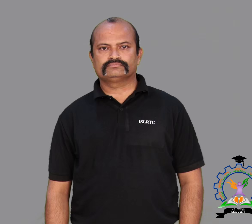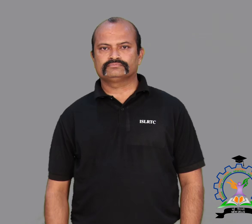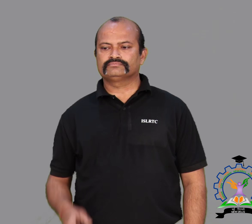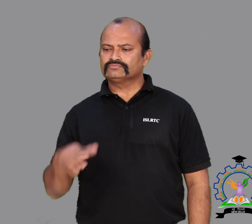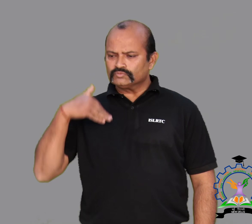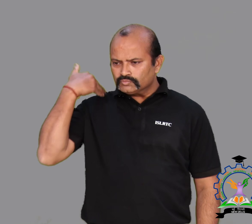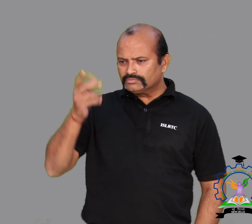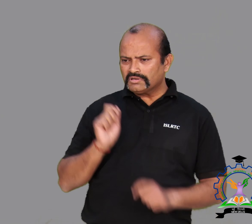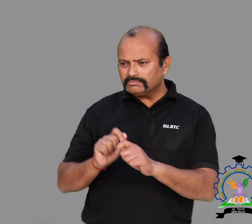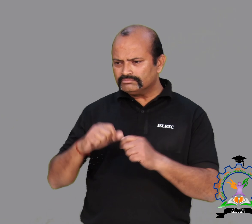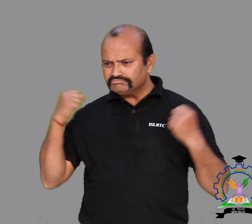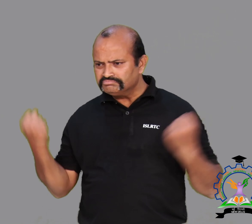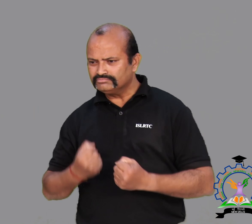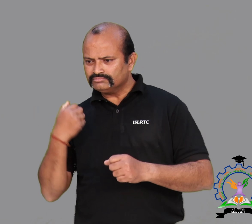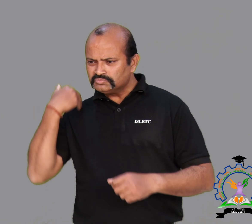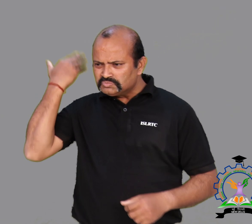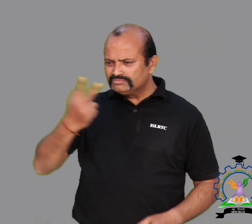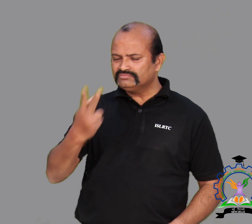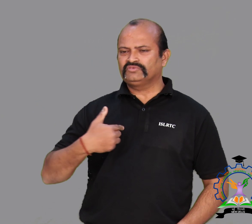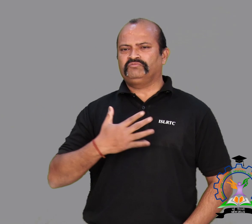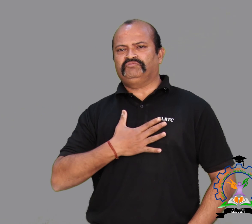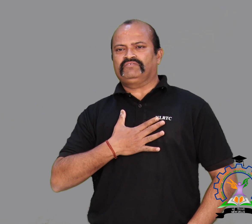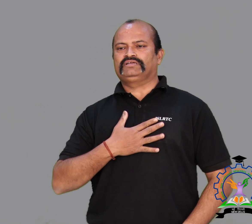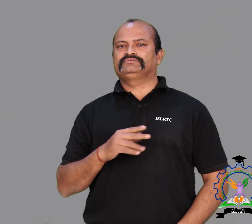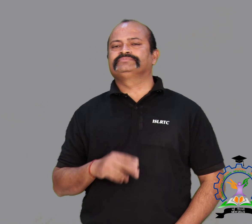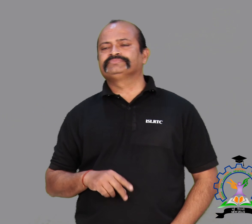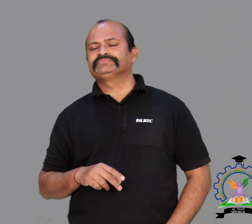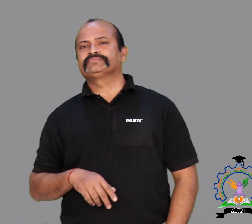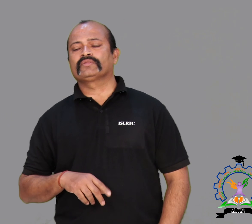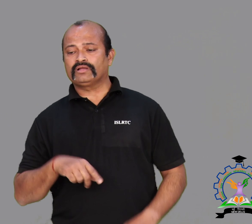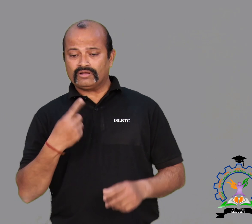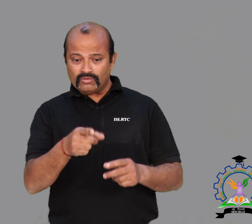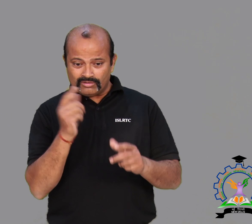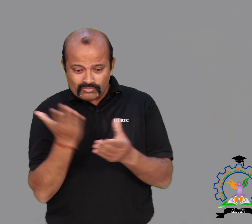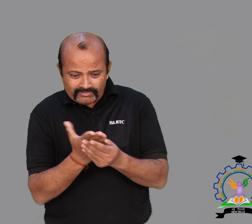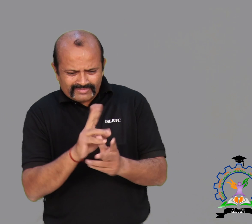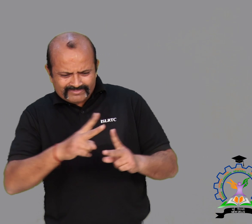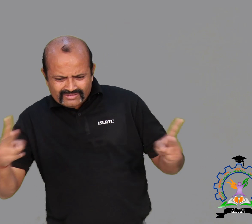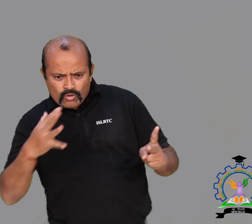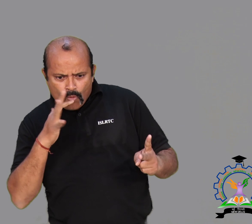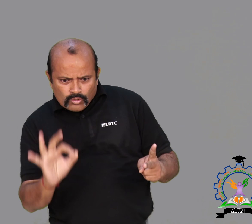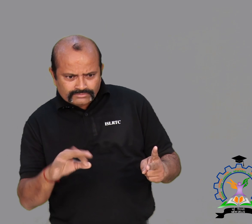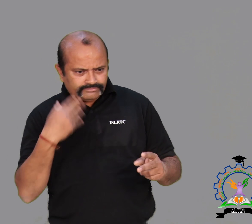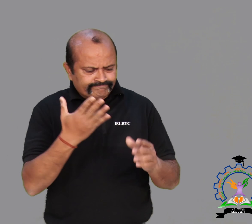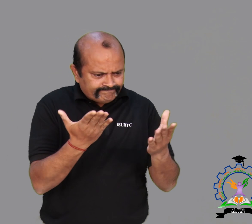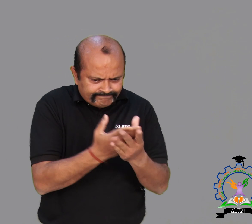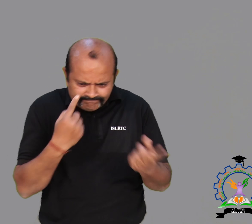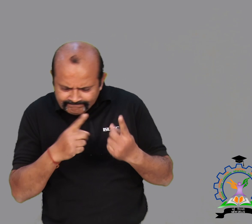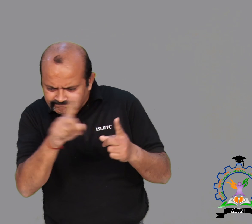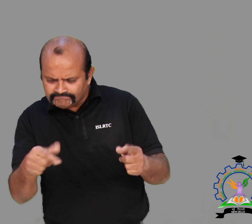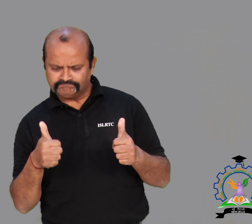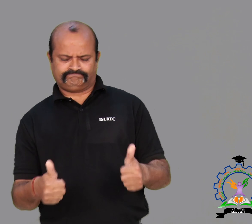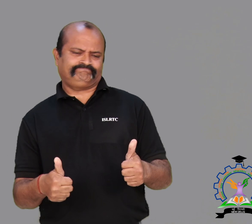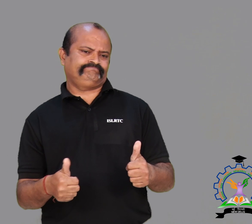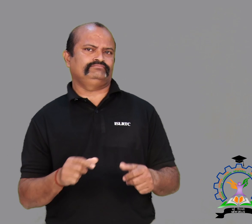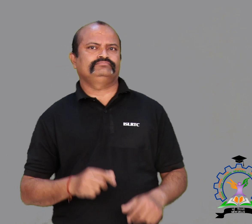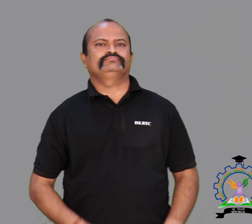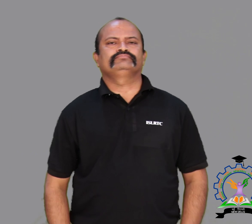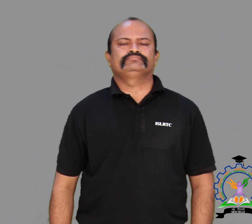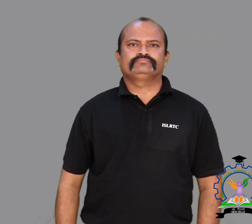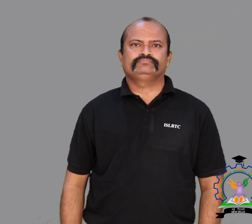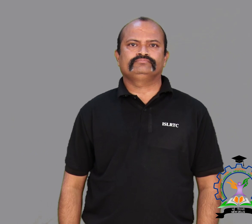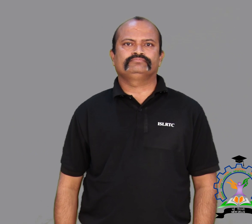Bonafide